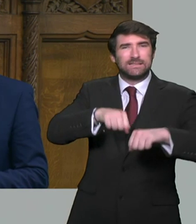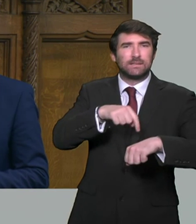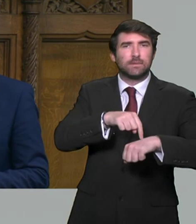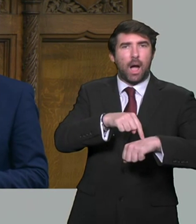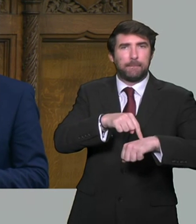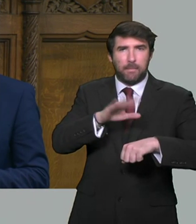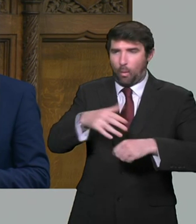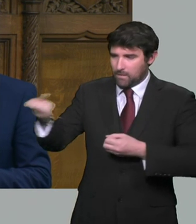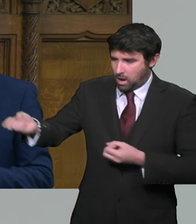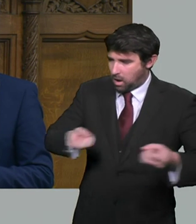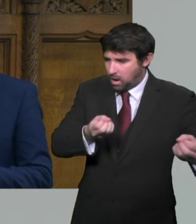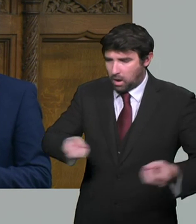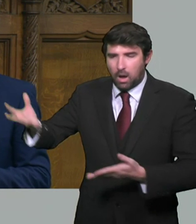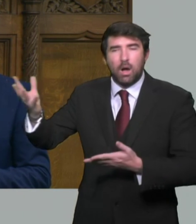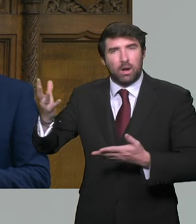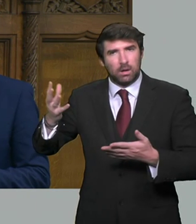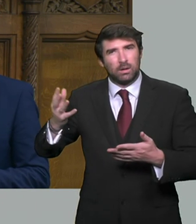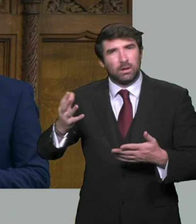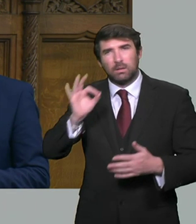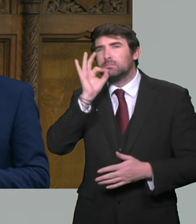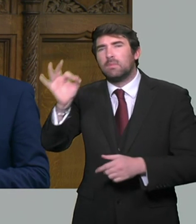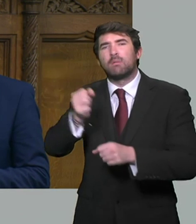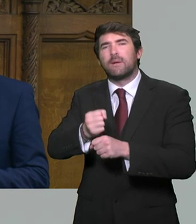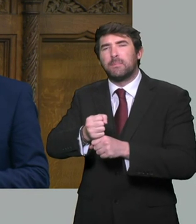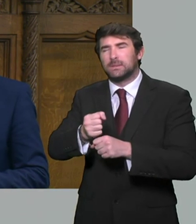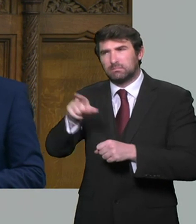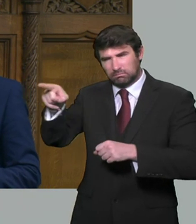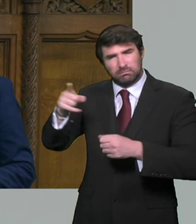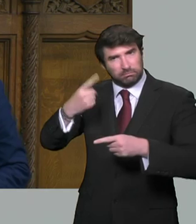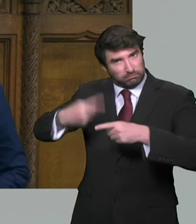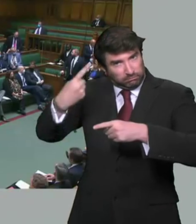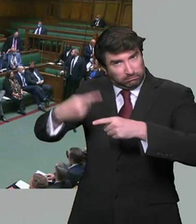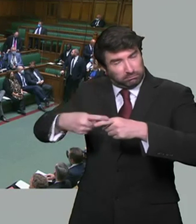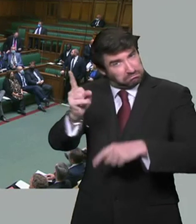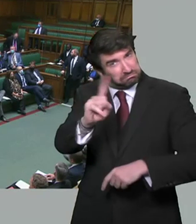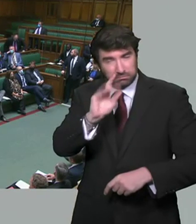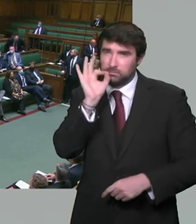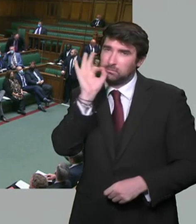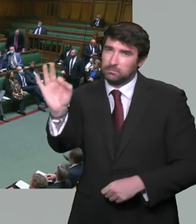Will the Prime Minister consider those proposals, and to what timescale are his Government working to fix the crisis?